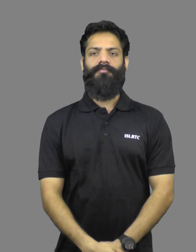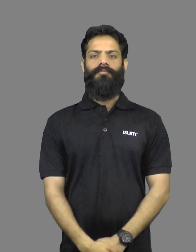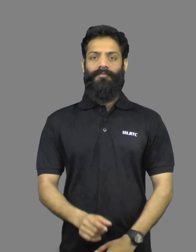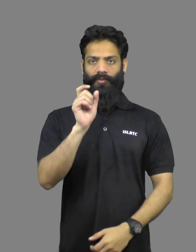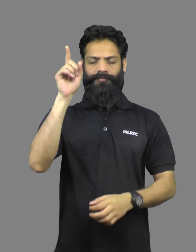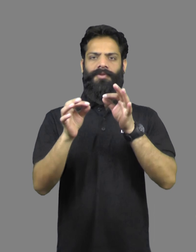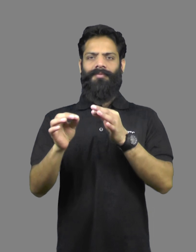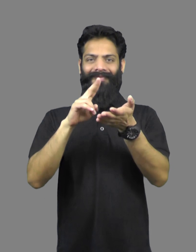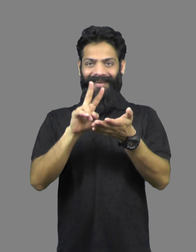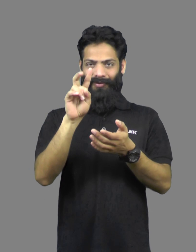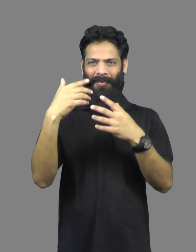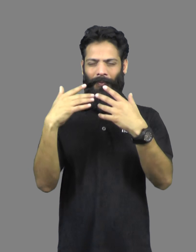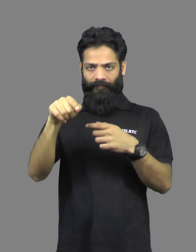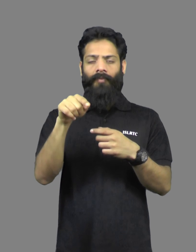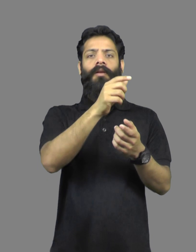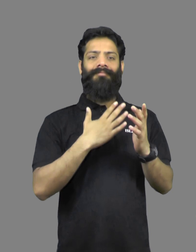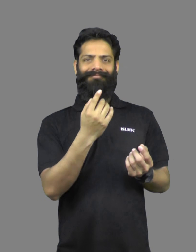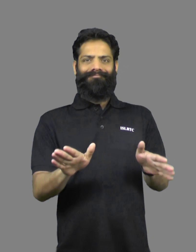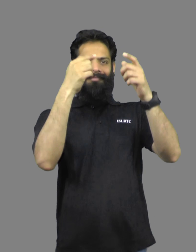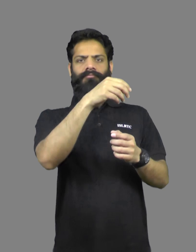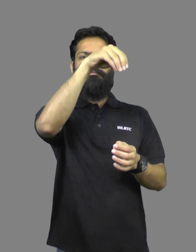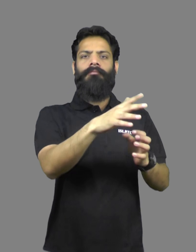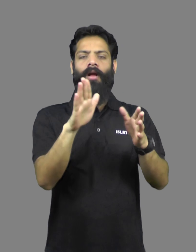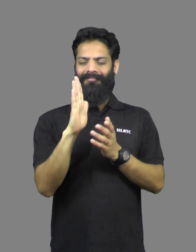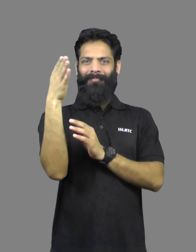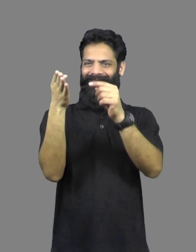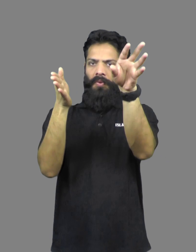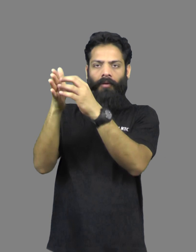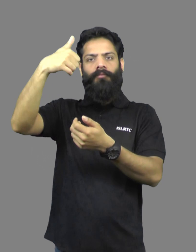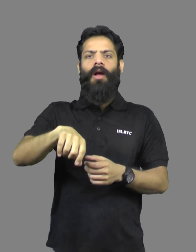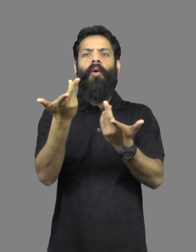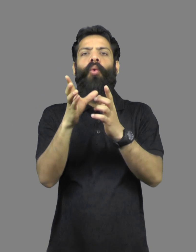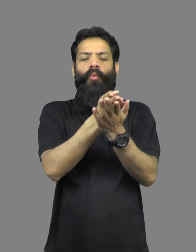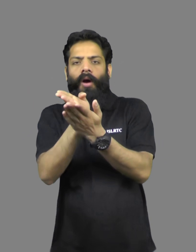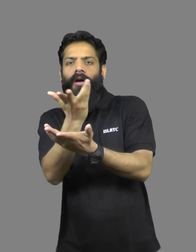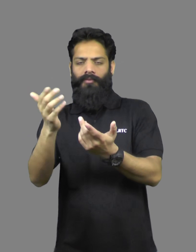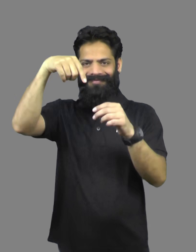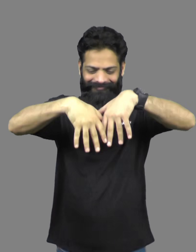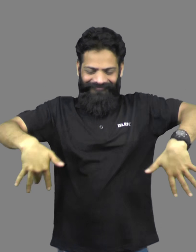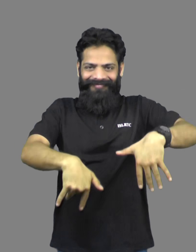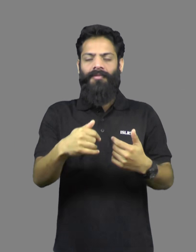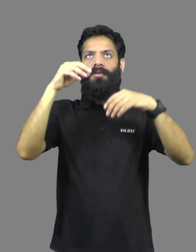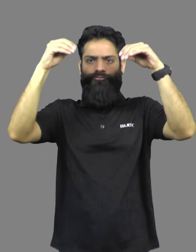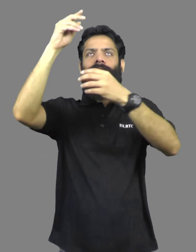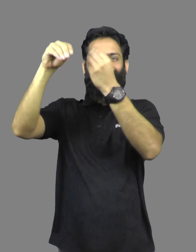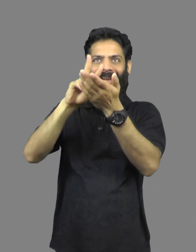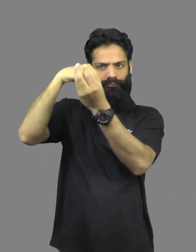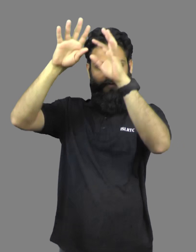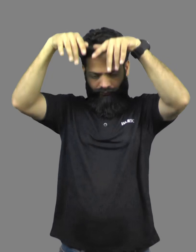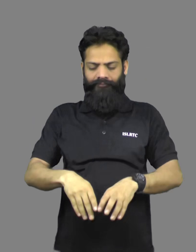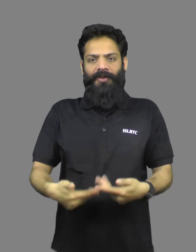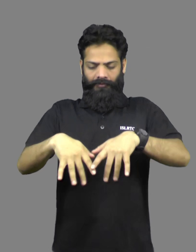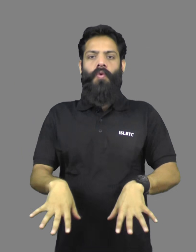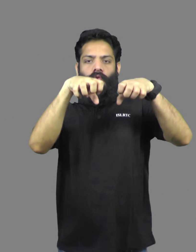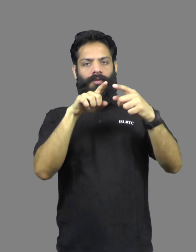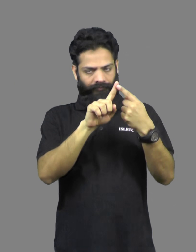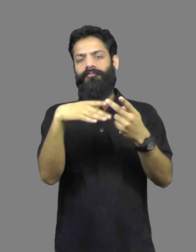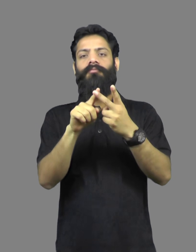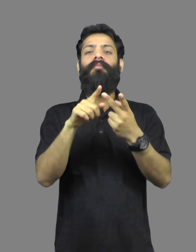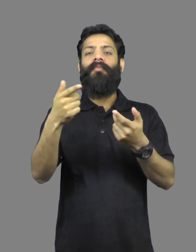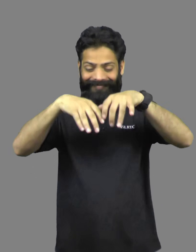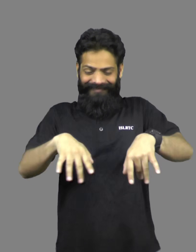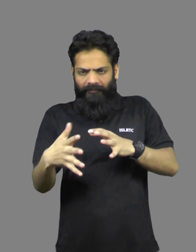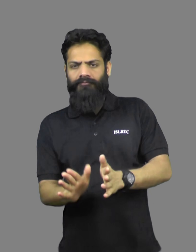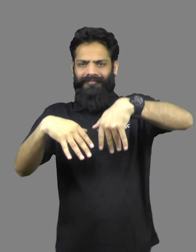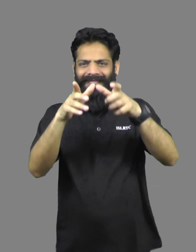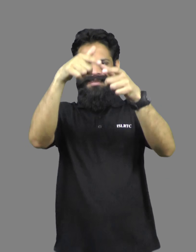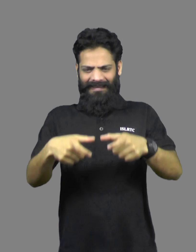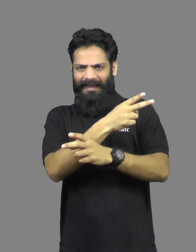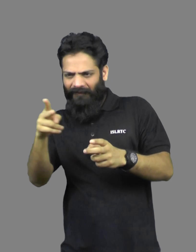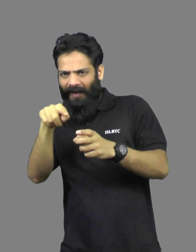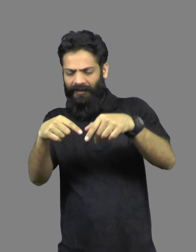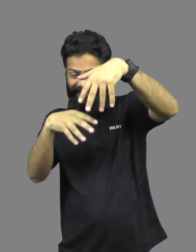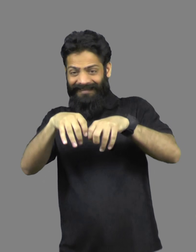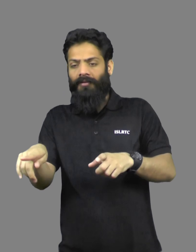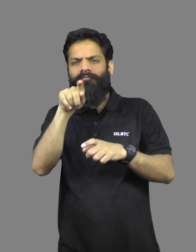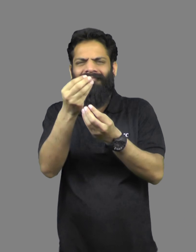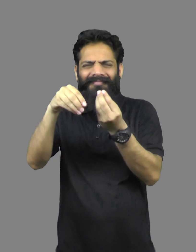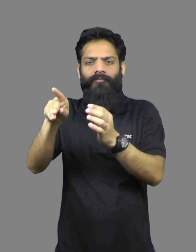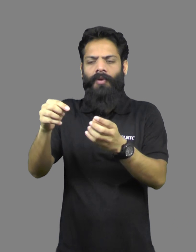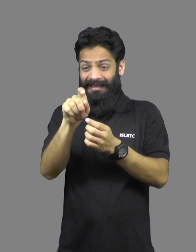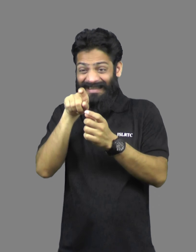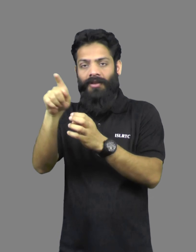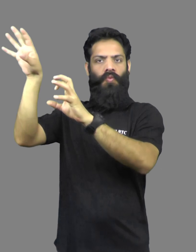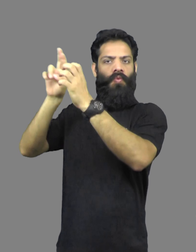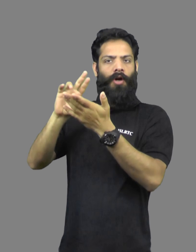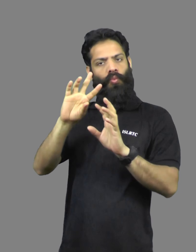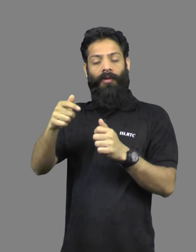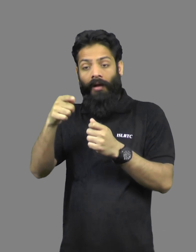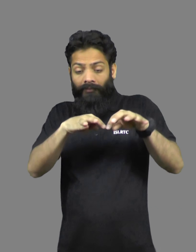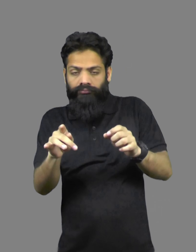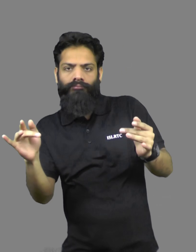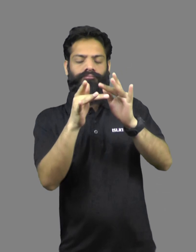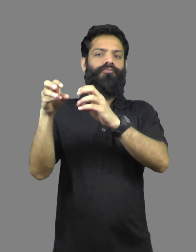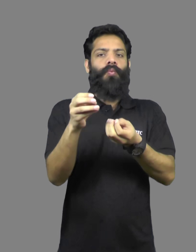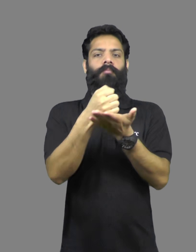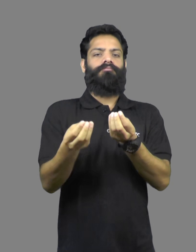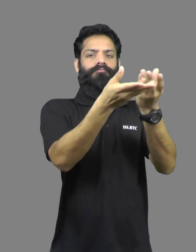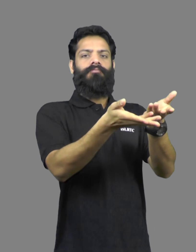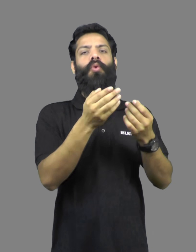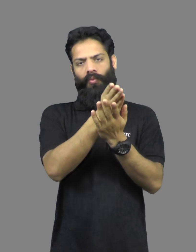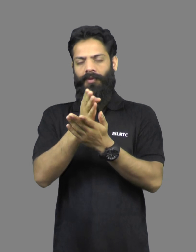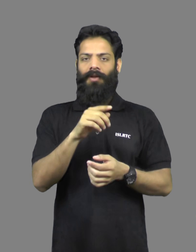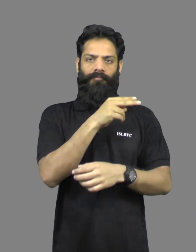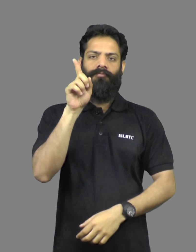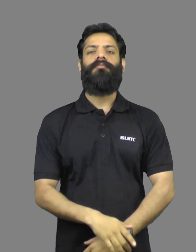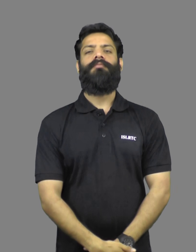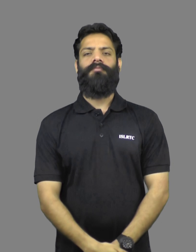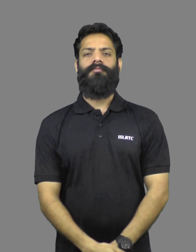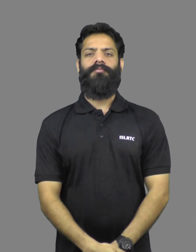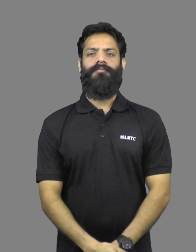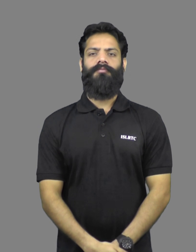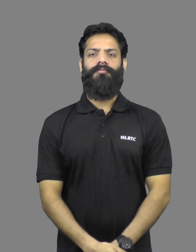Nitrogen Fixation